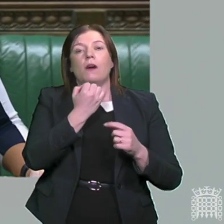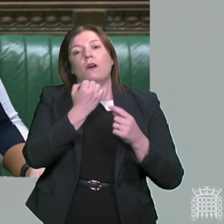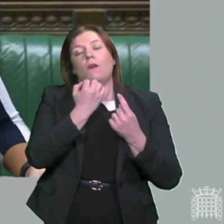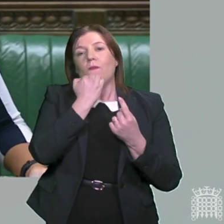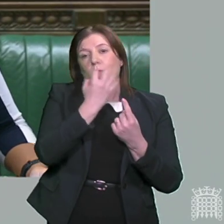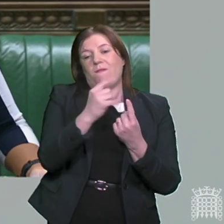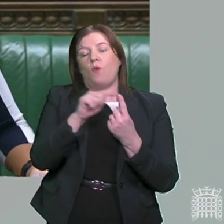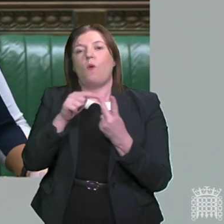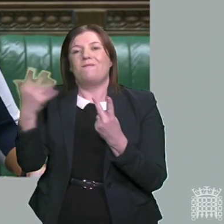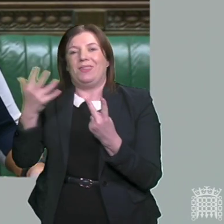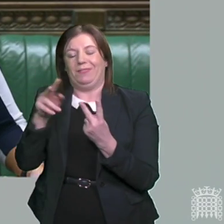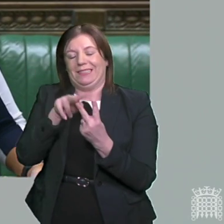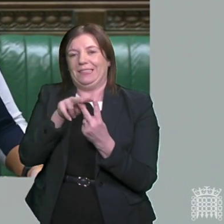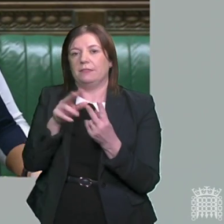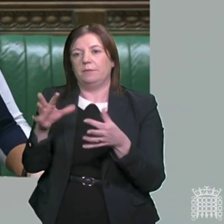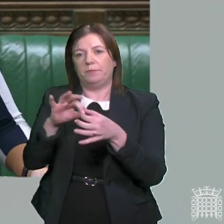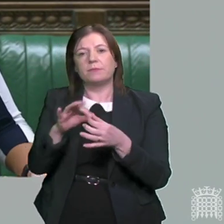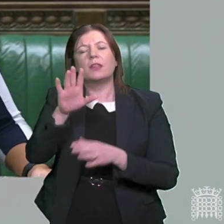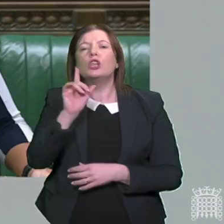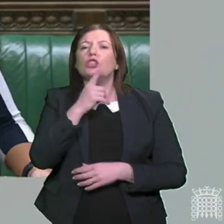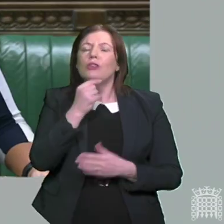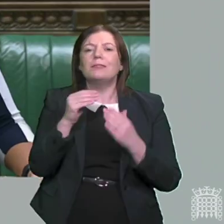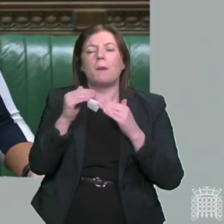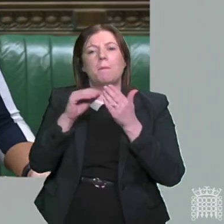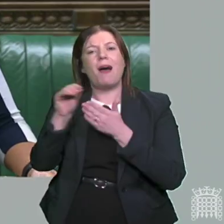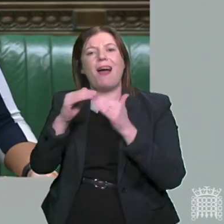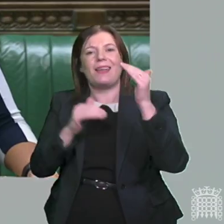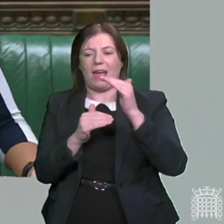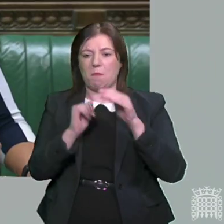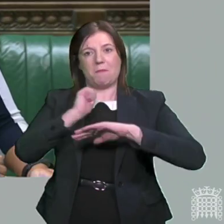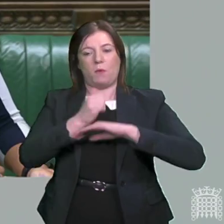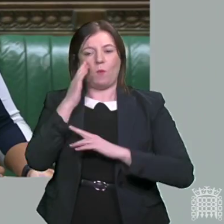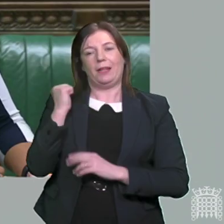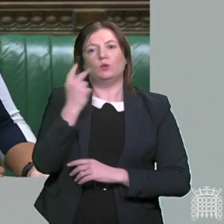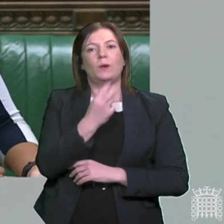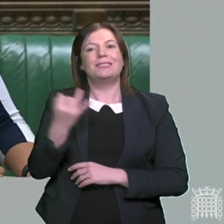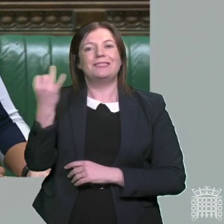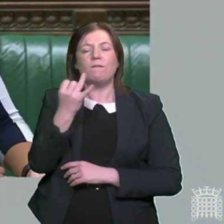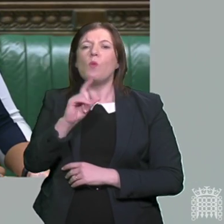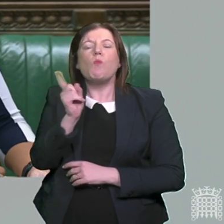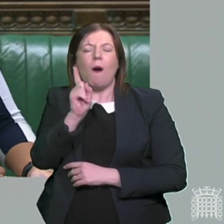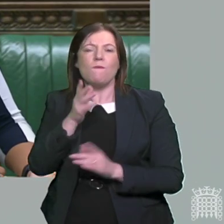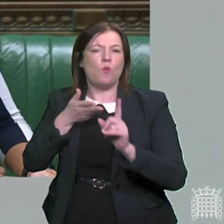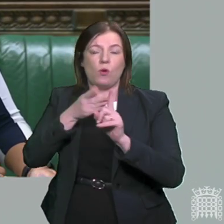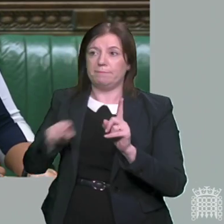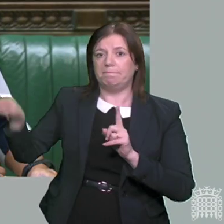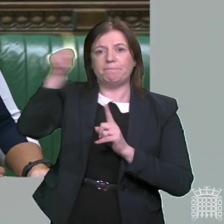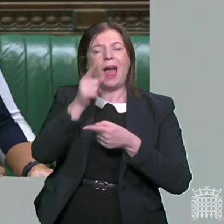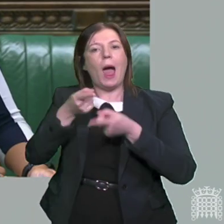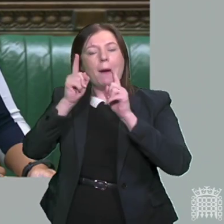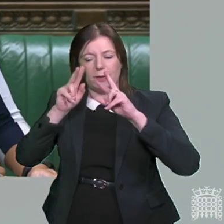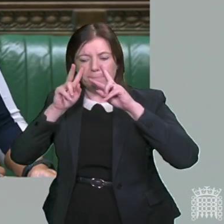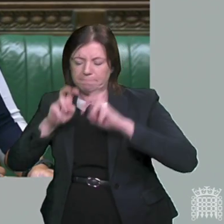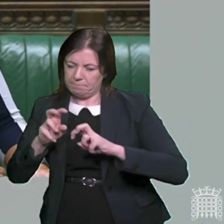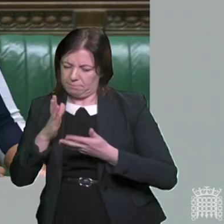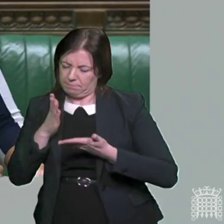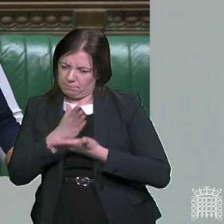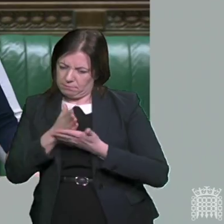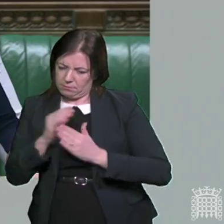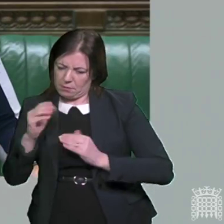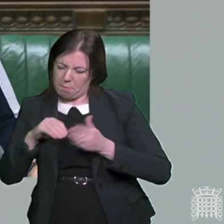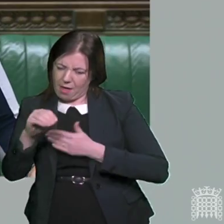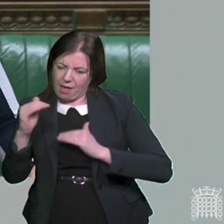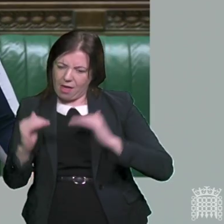It was a Conservative Government who introduced gender pay gap reporting in 2017, to motivate employers to look at their pay data and improve workplace gender equality.